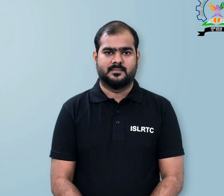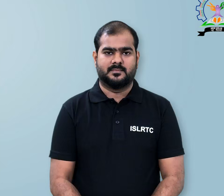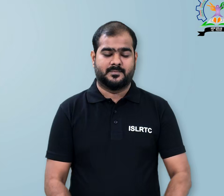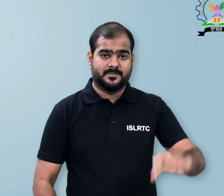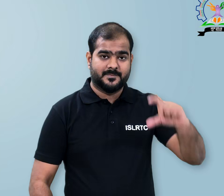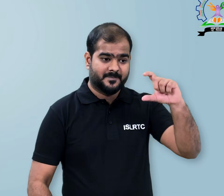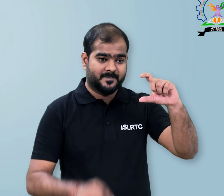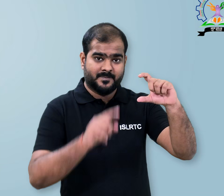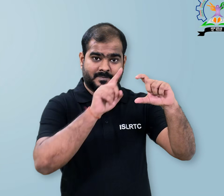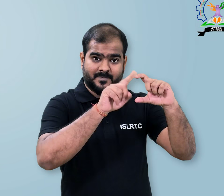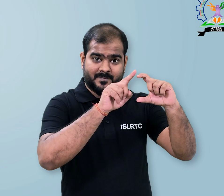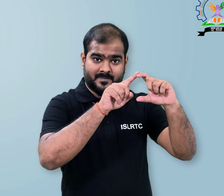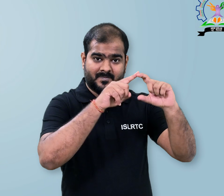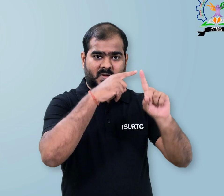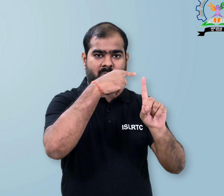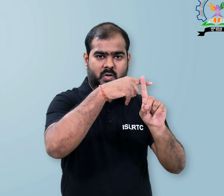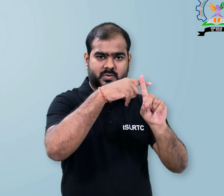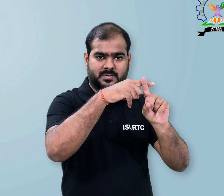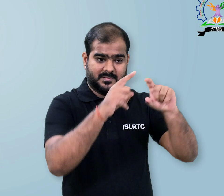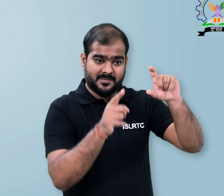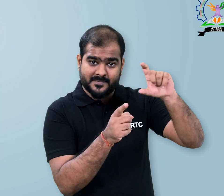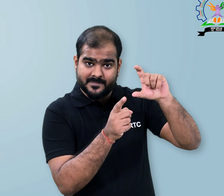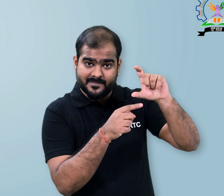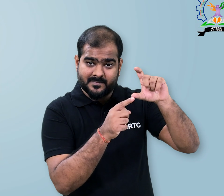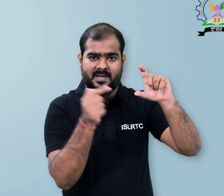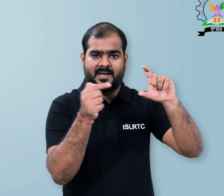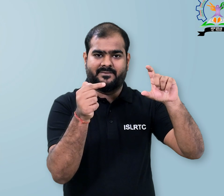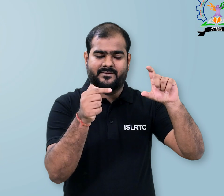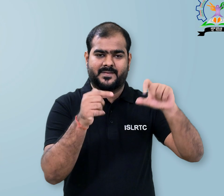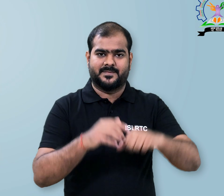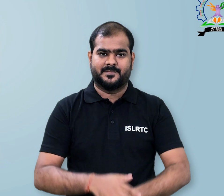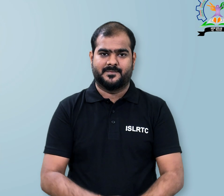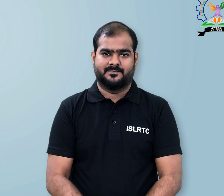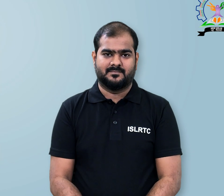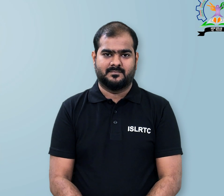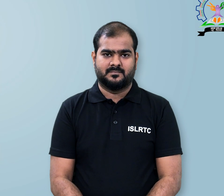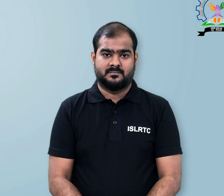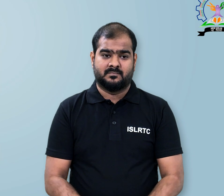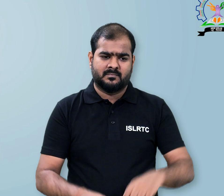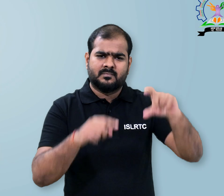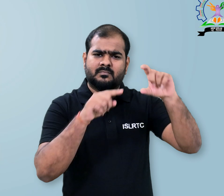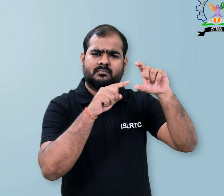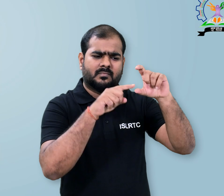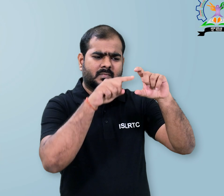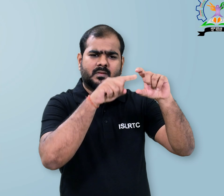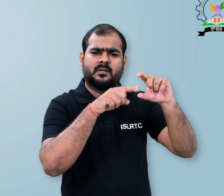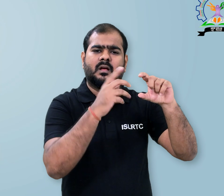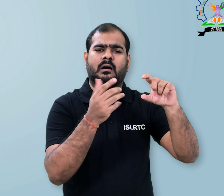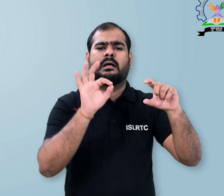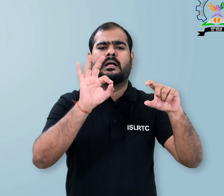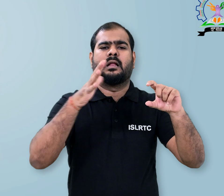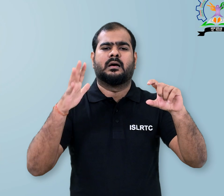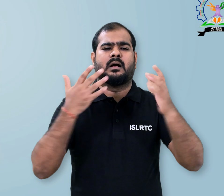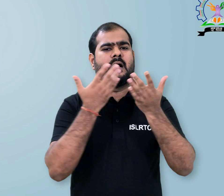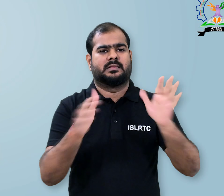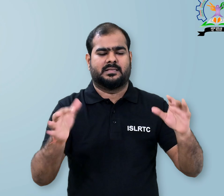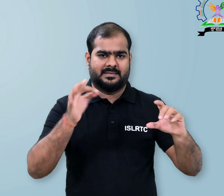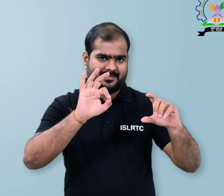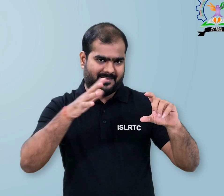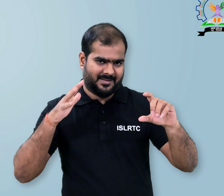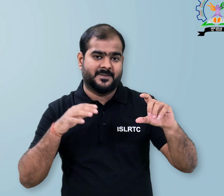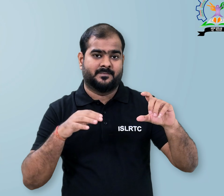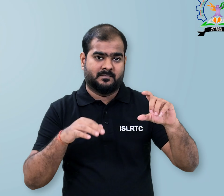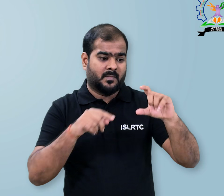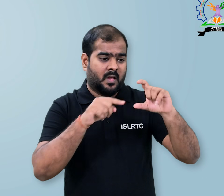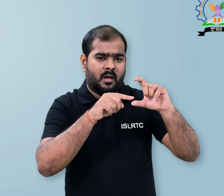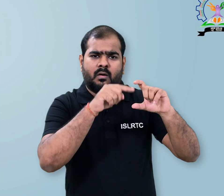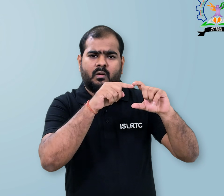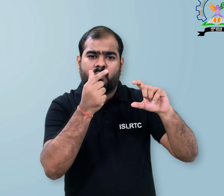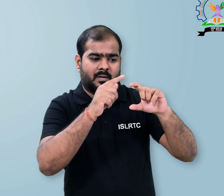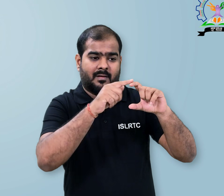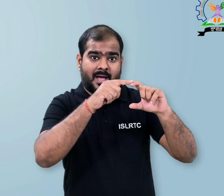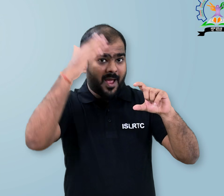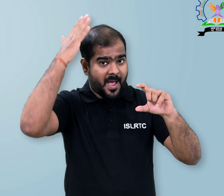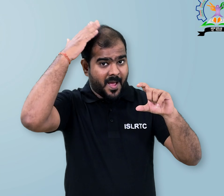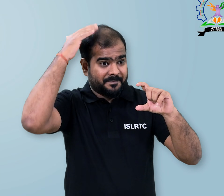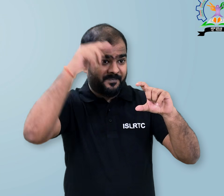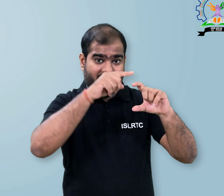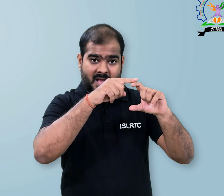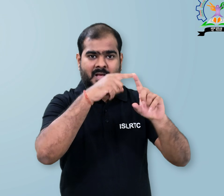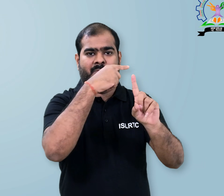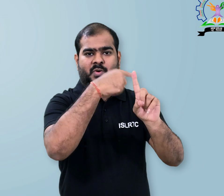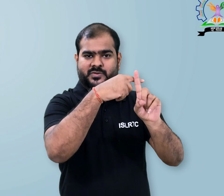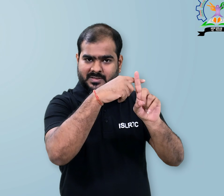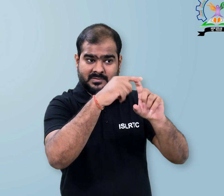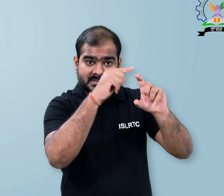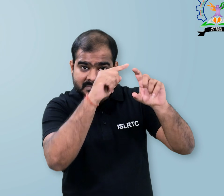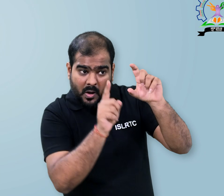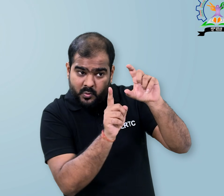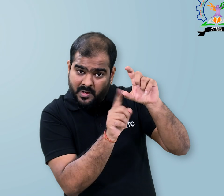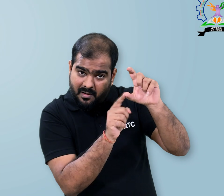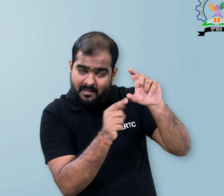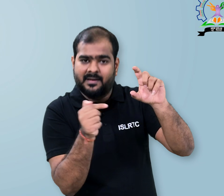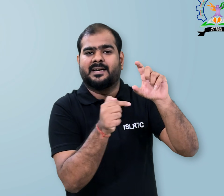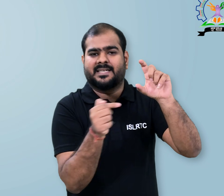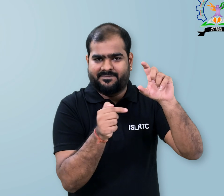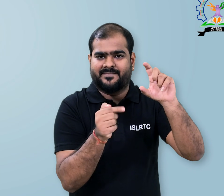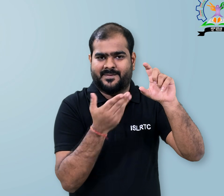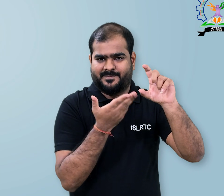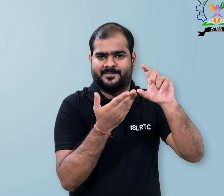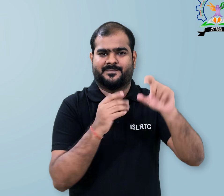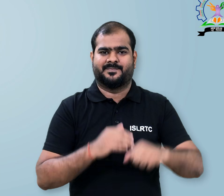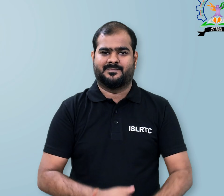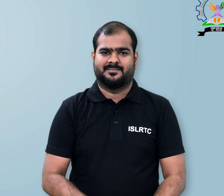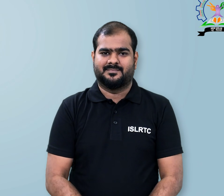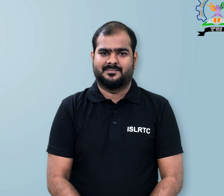Terminal Terminal is the end part of an electric cell it is differentiated as positive and negative.